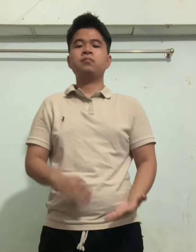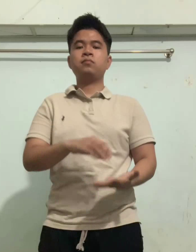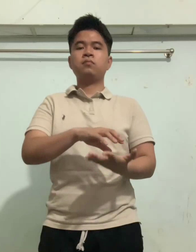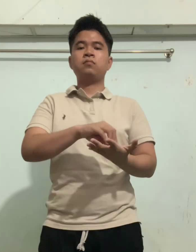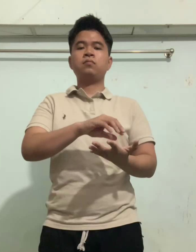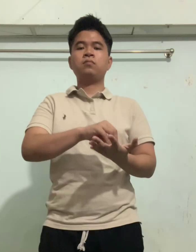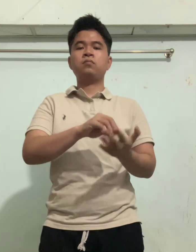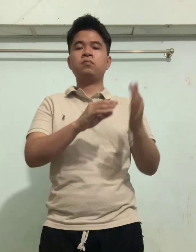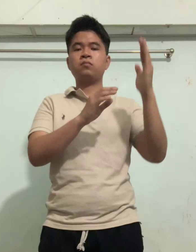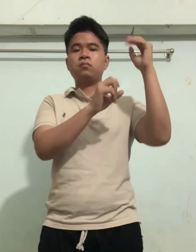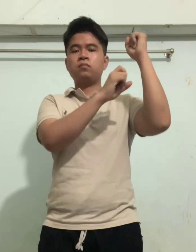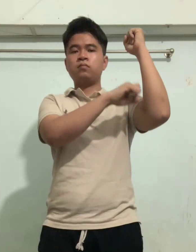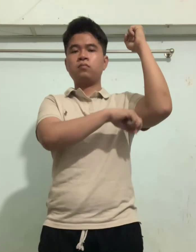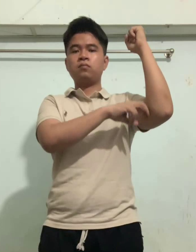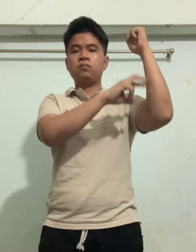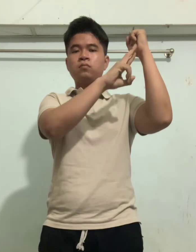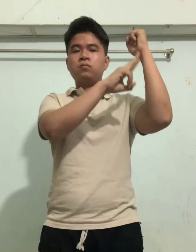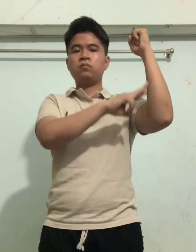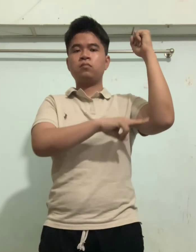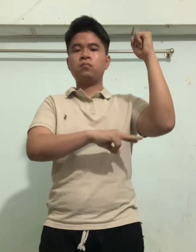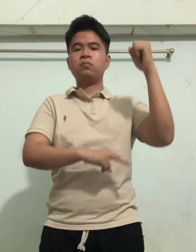tieng viet